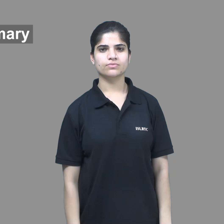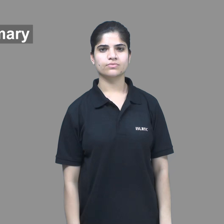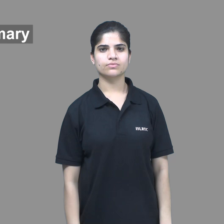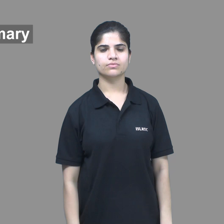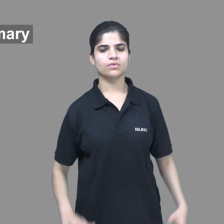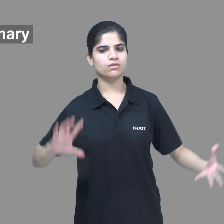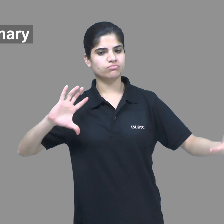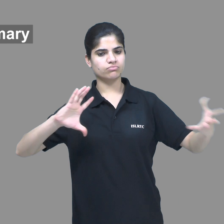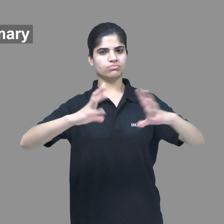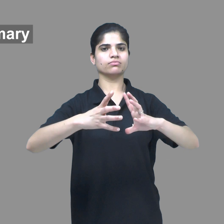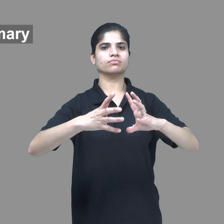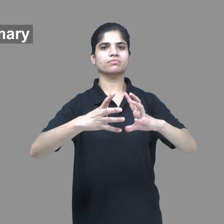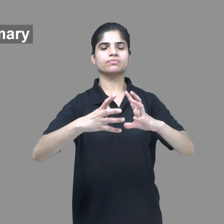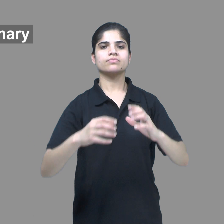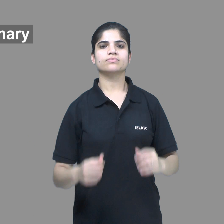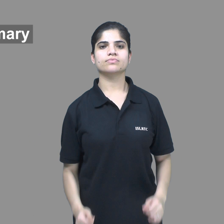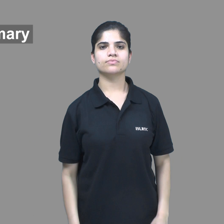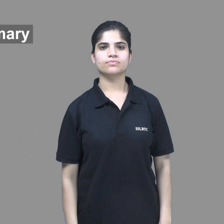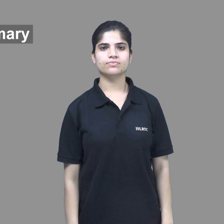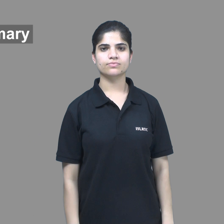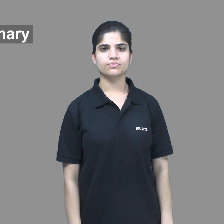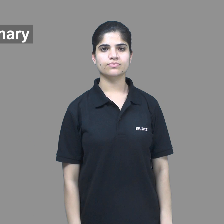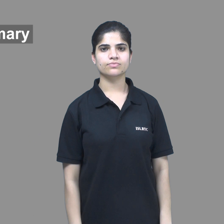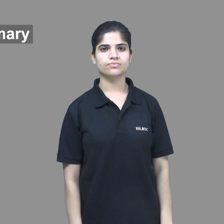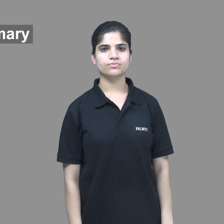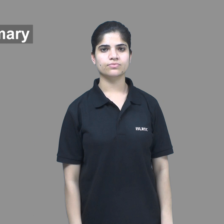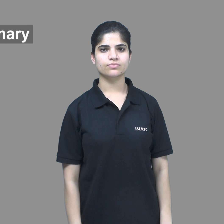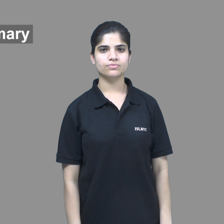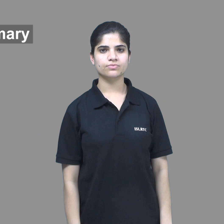Summary